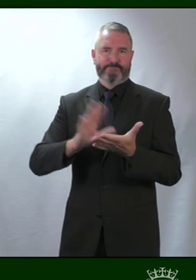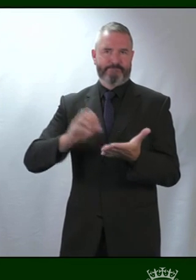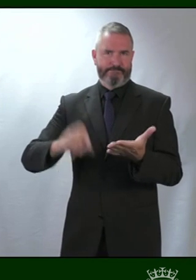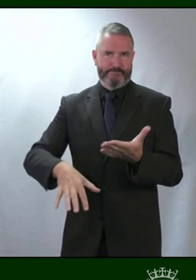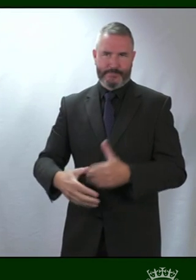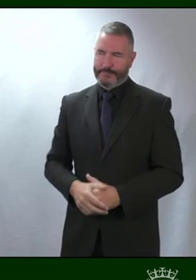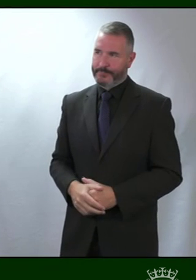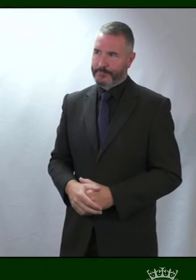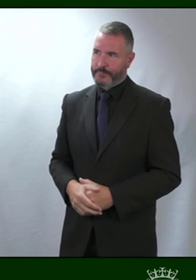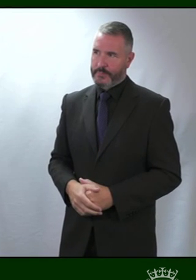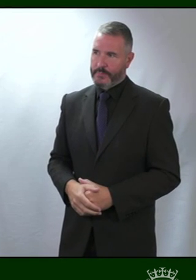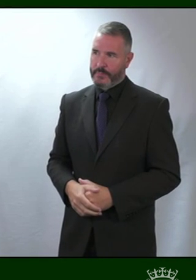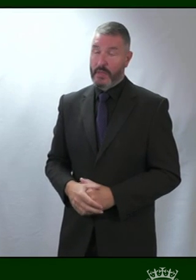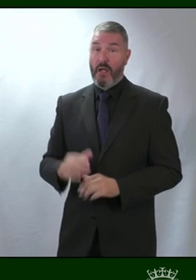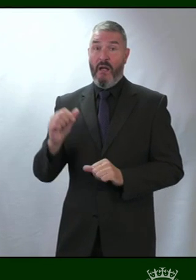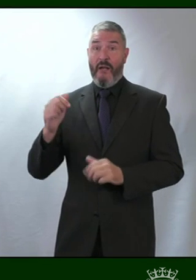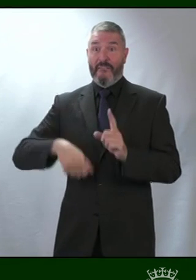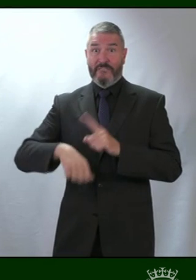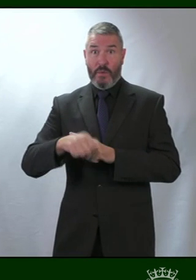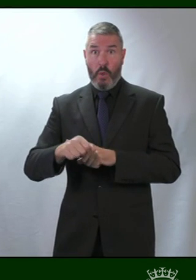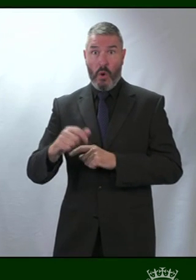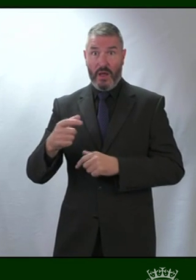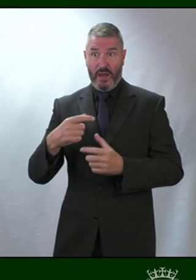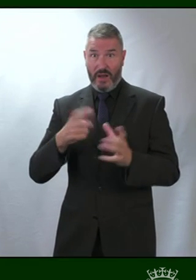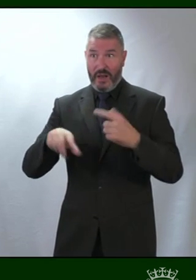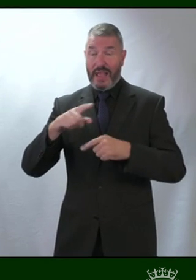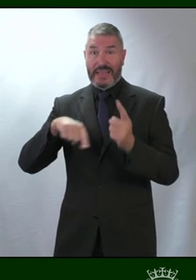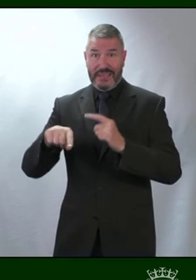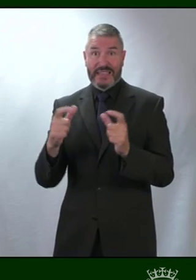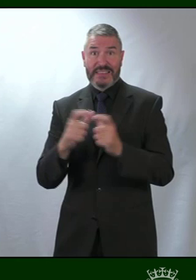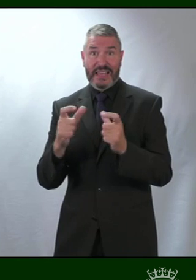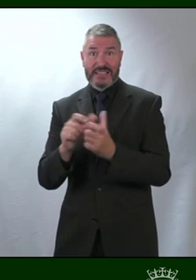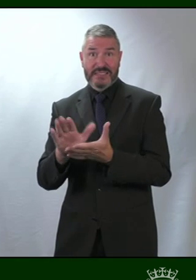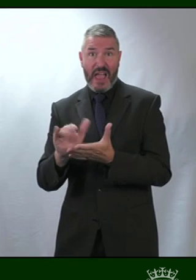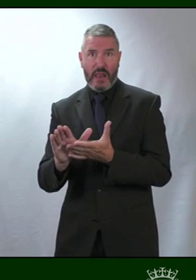Given that many Football League clubs are so reliant on gate receipts to be viable, will my right hon.